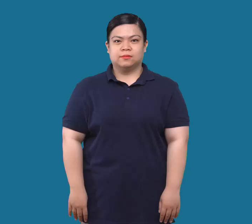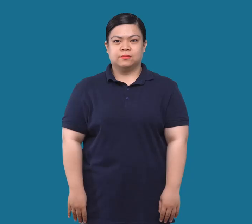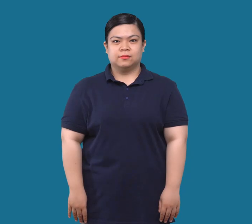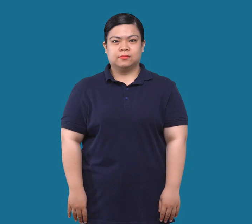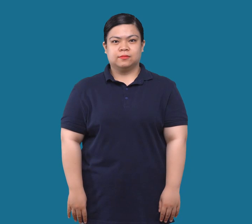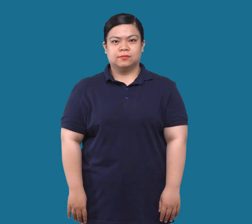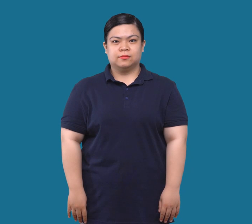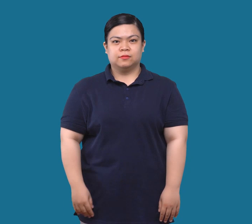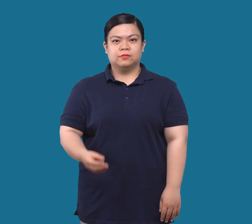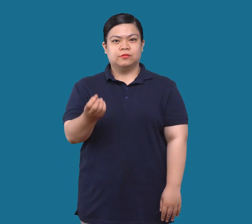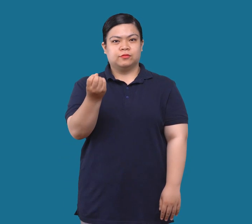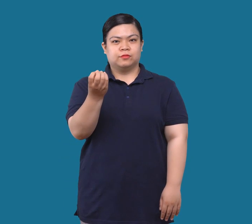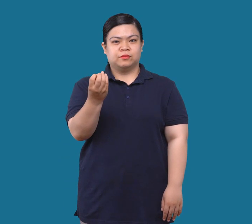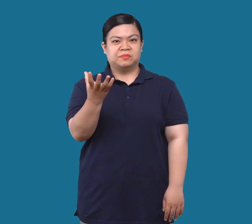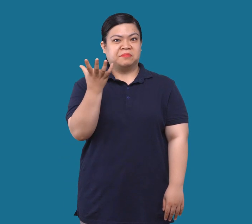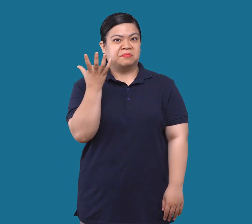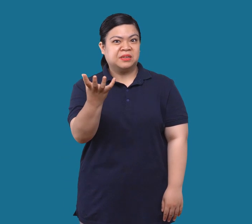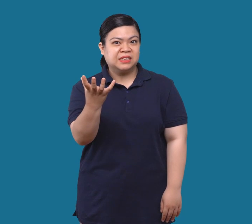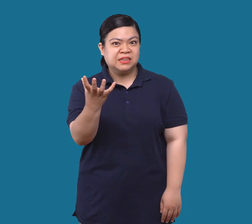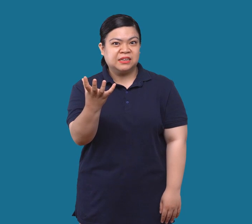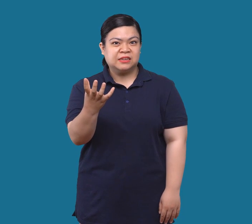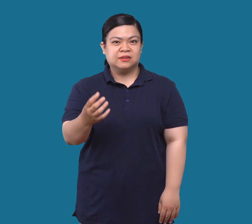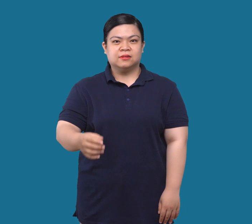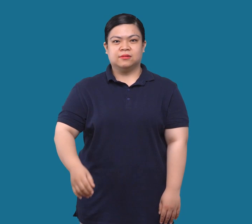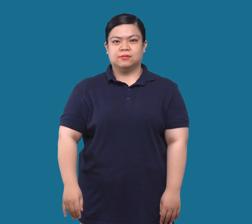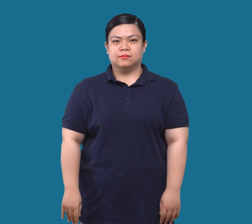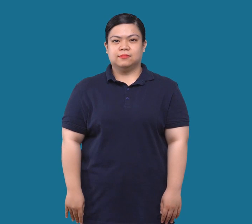số lớn